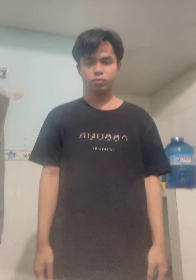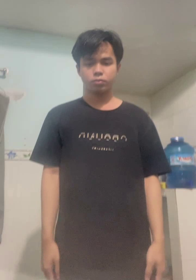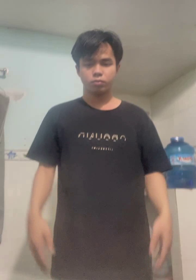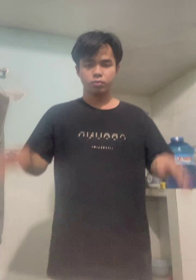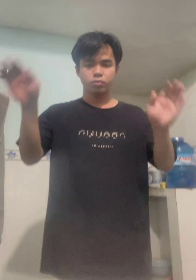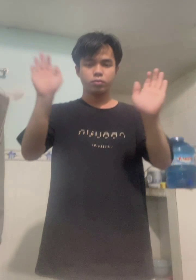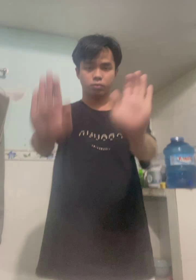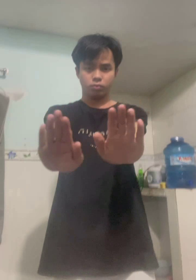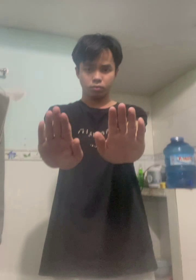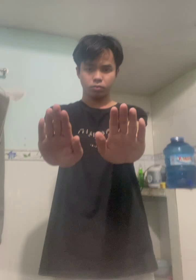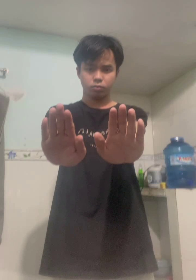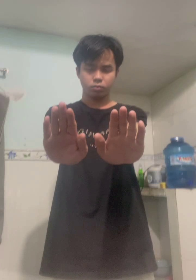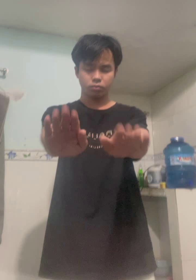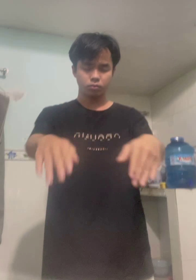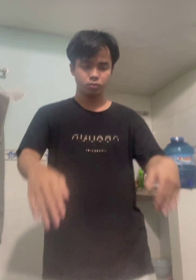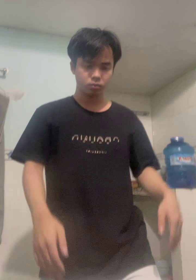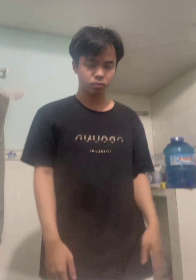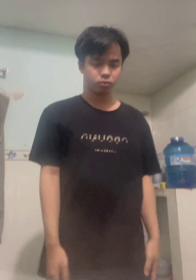dung lai